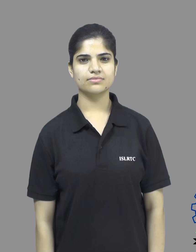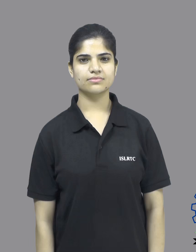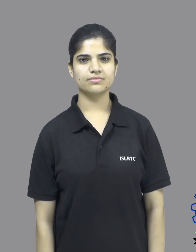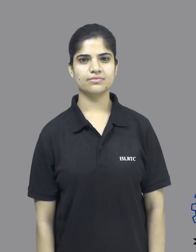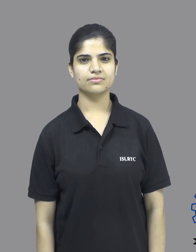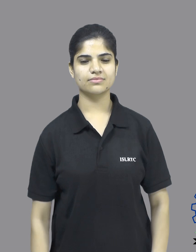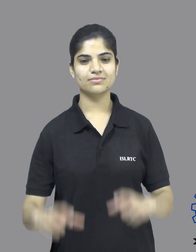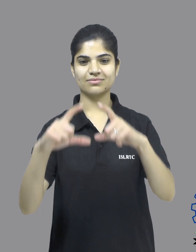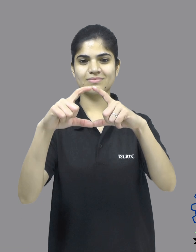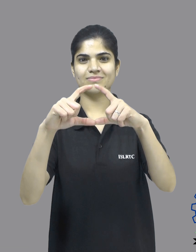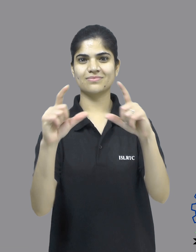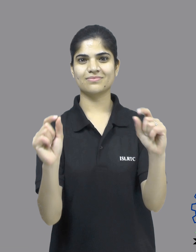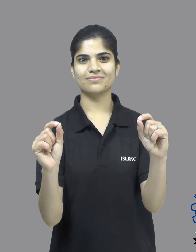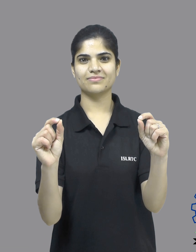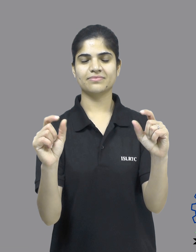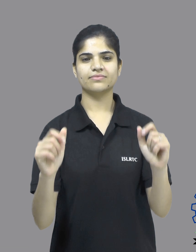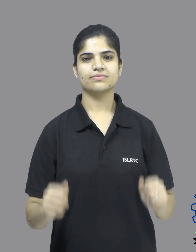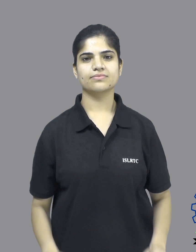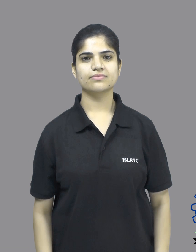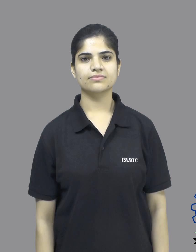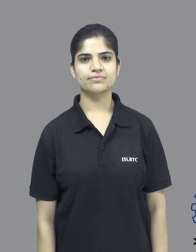Semicircle